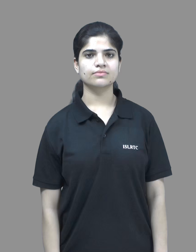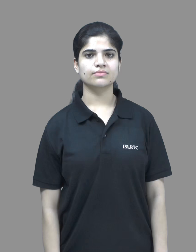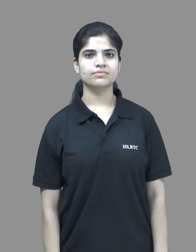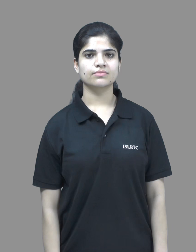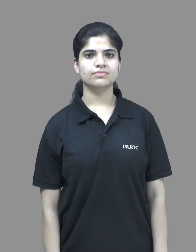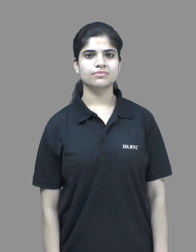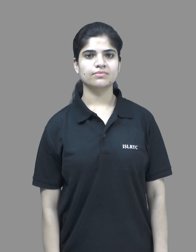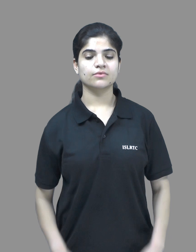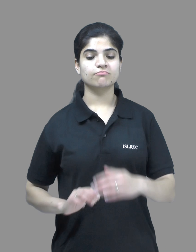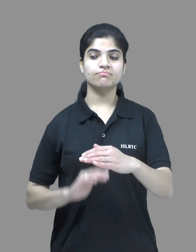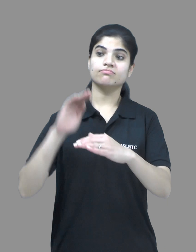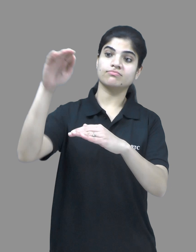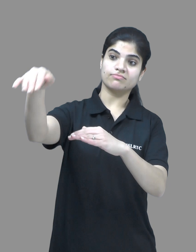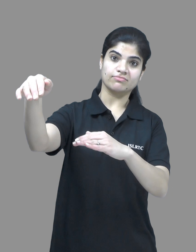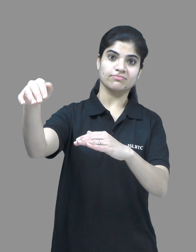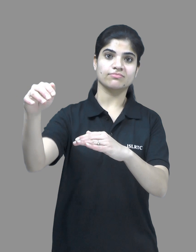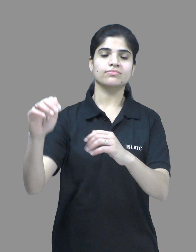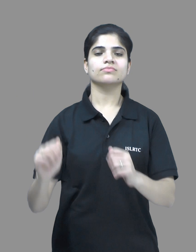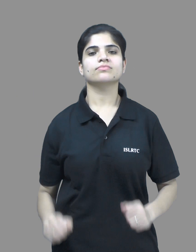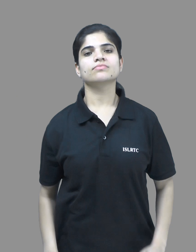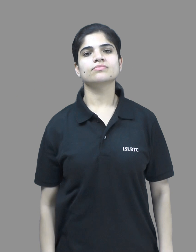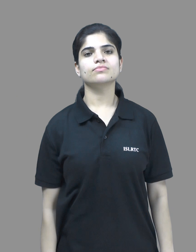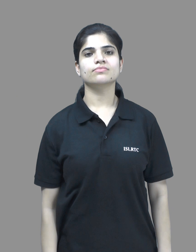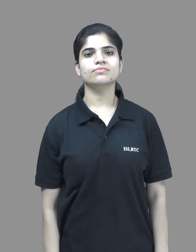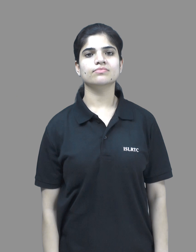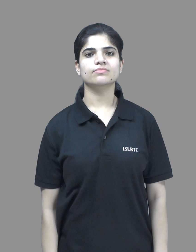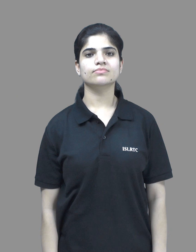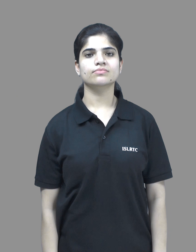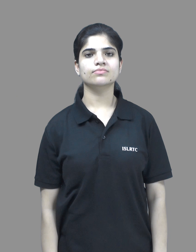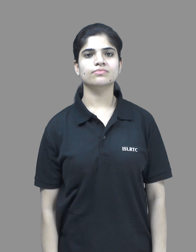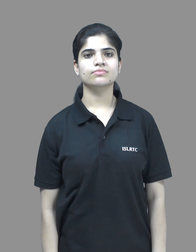Over